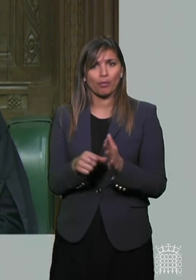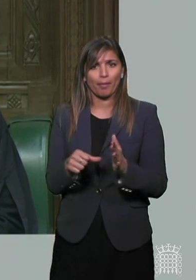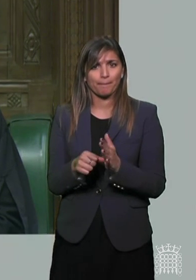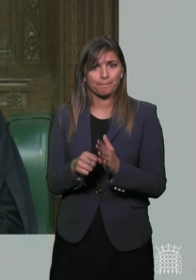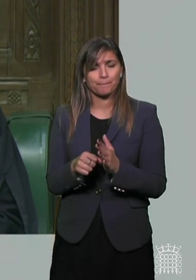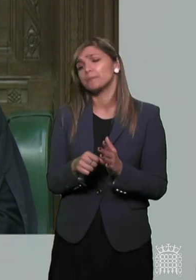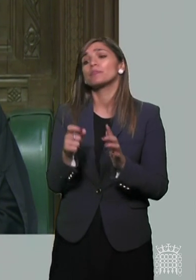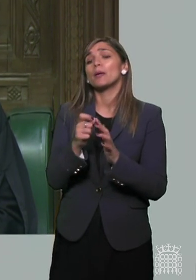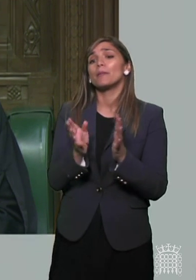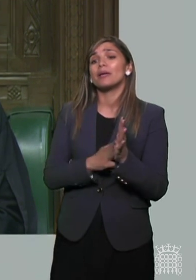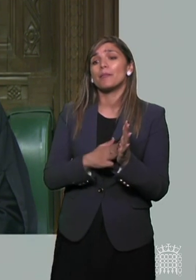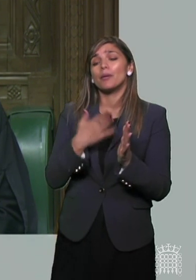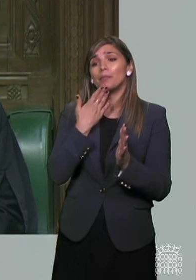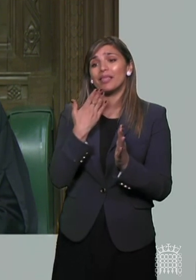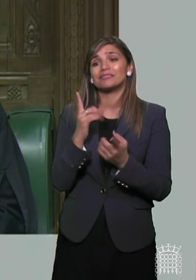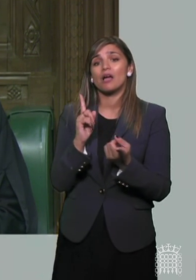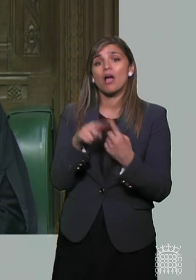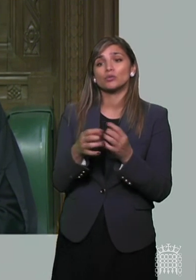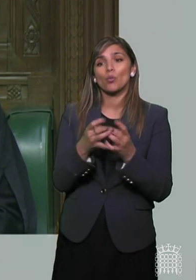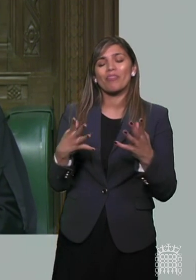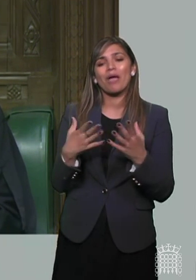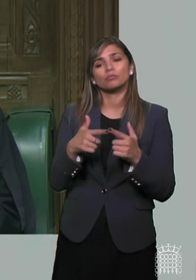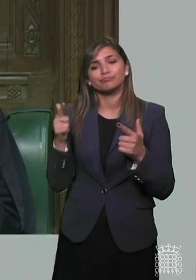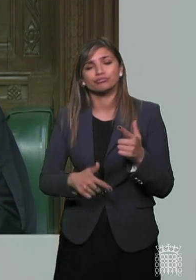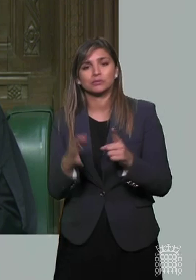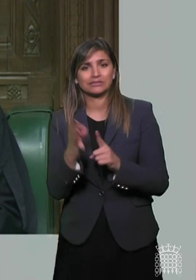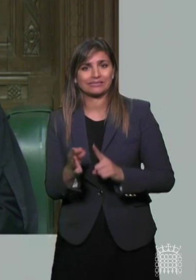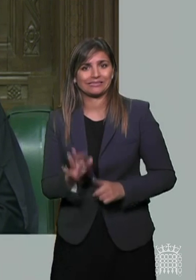I would ask the Prime Minister to answer without giving any further details.